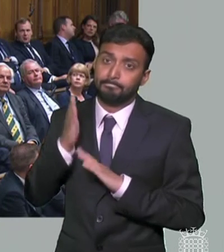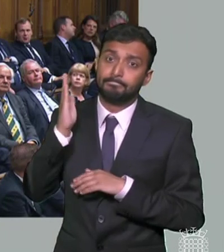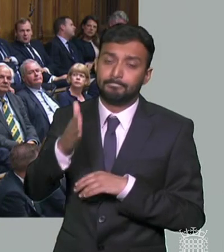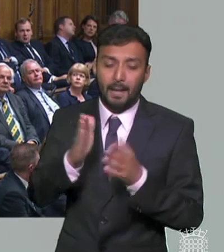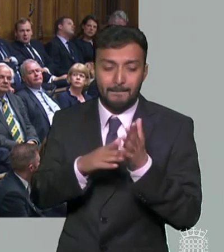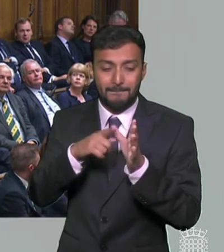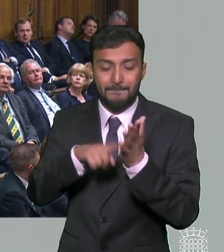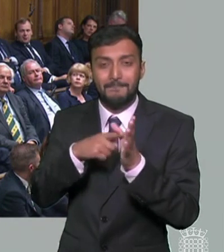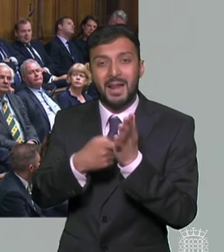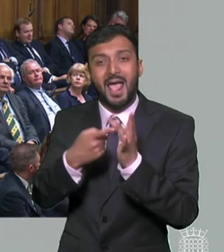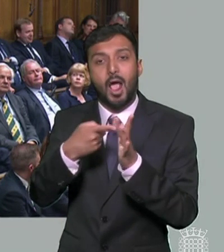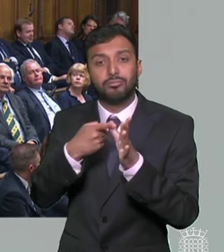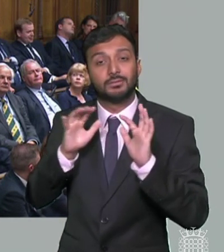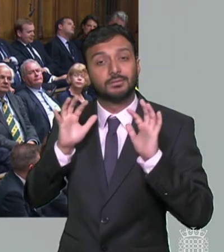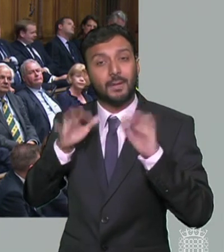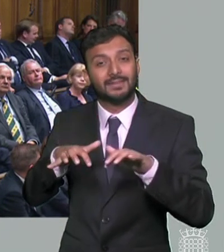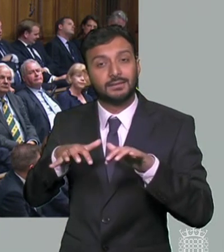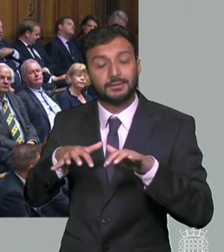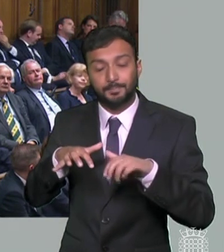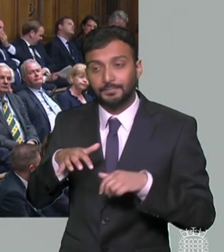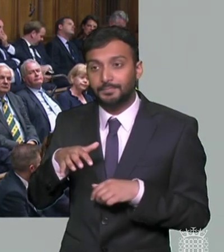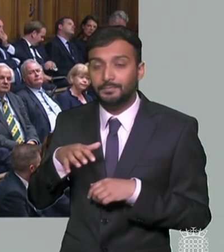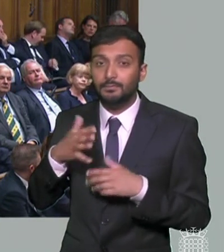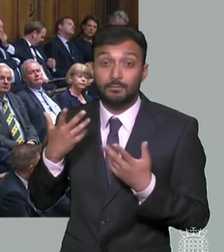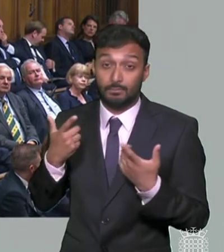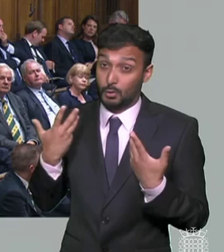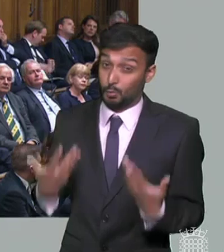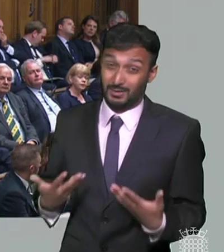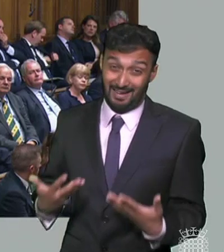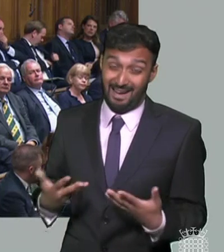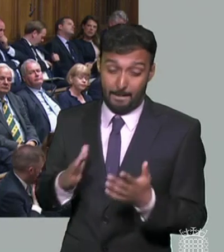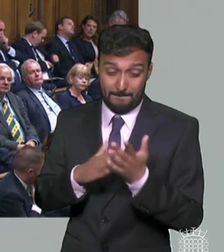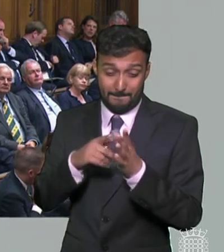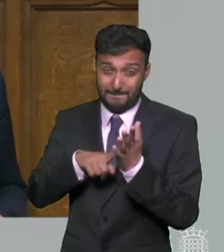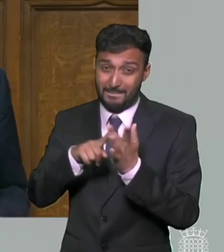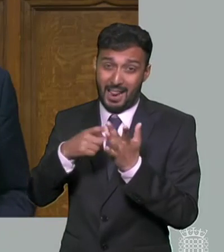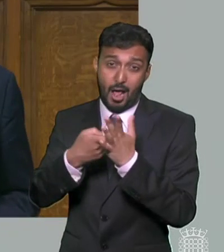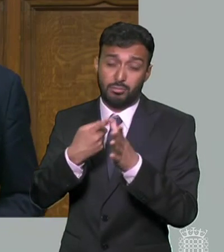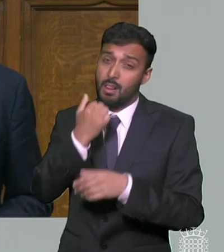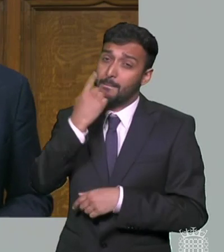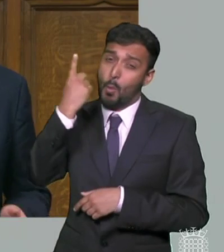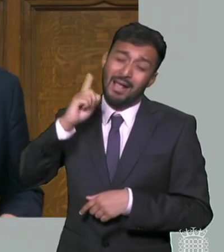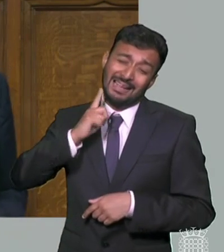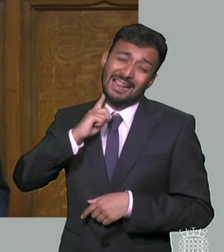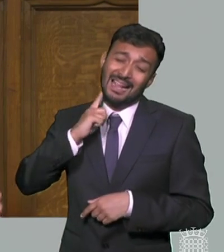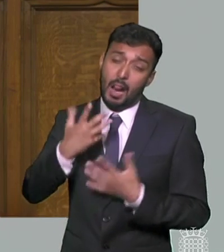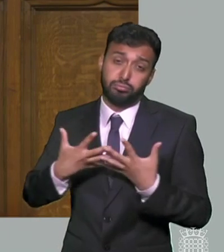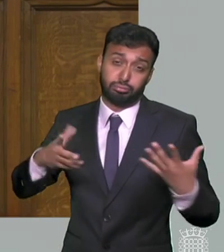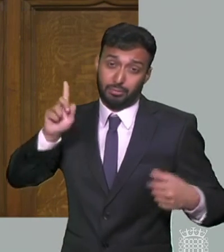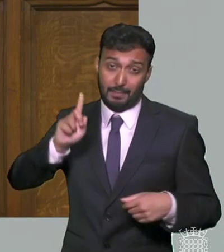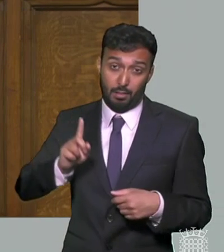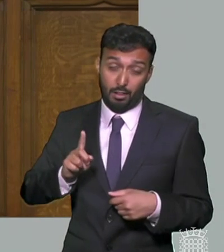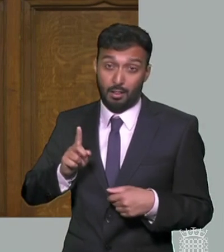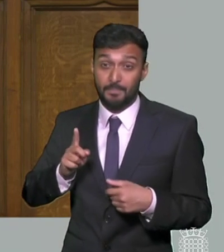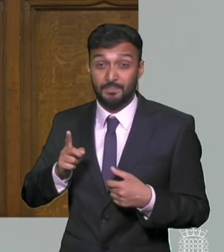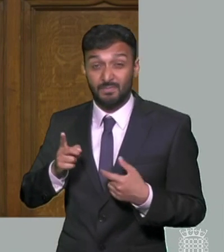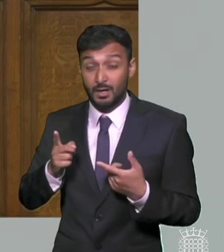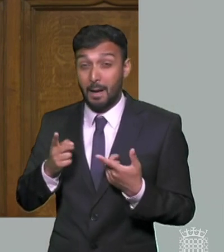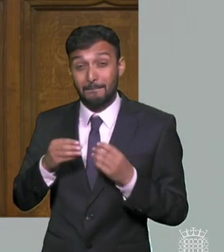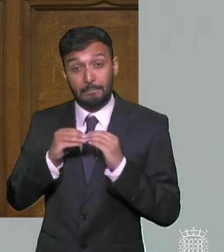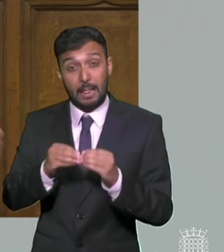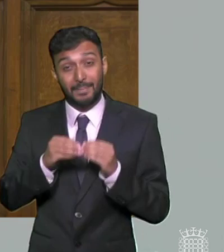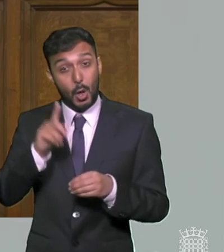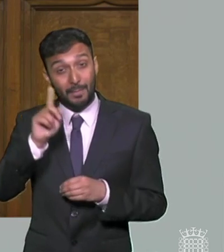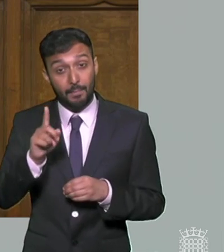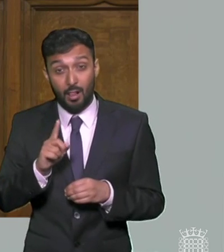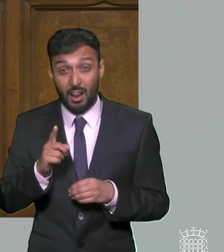Even today, malaria remains the biggest single killer of mankind ever, and 1.7 billion people live every day under its shadow of misery.